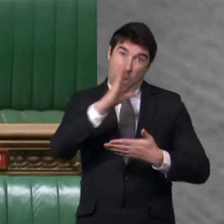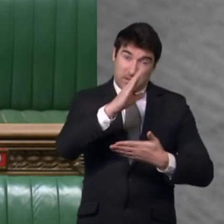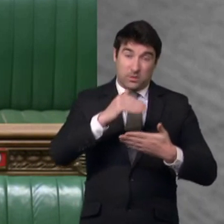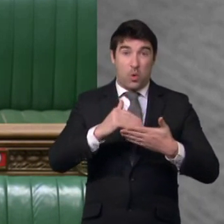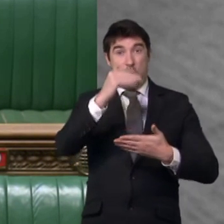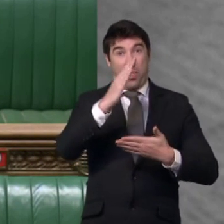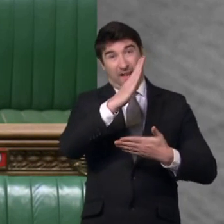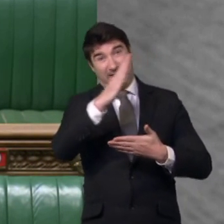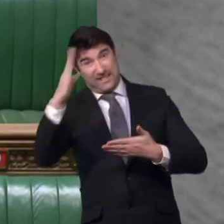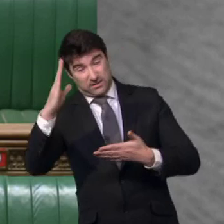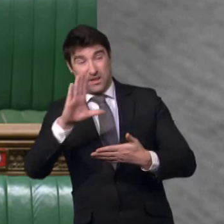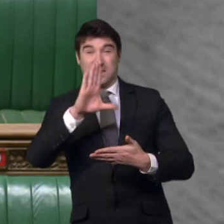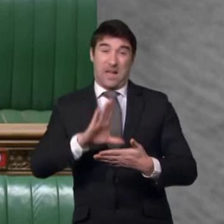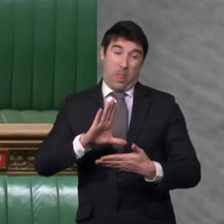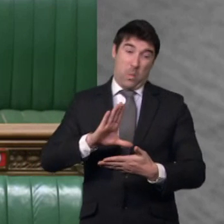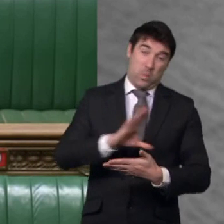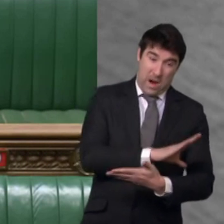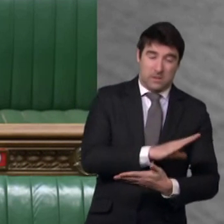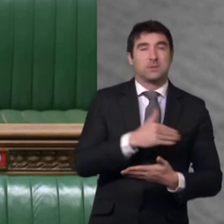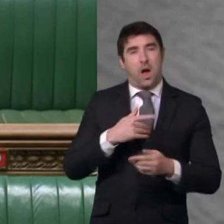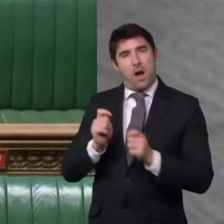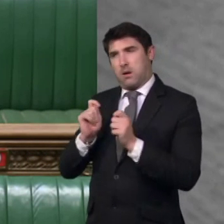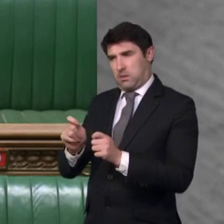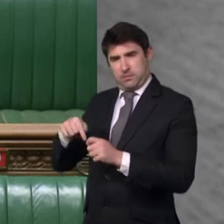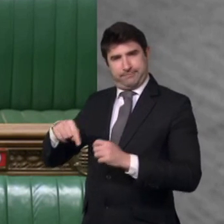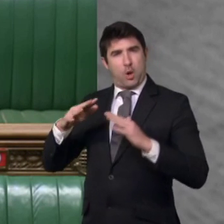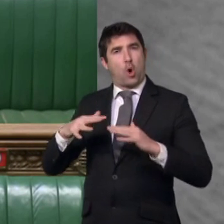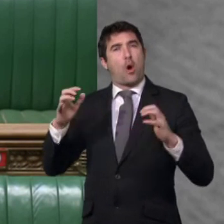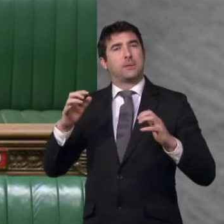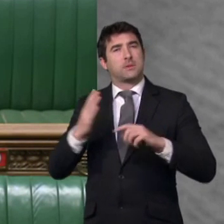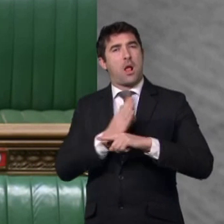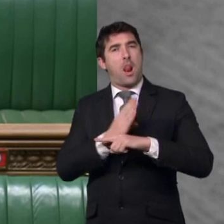I have laid a comprehensive list in the Library of the House and published it on gov.uk.